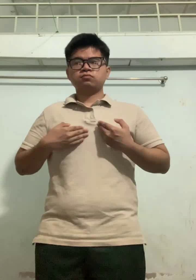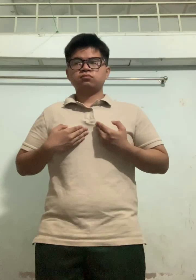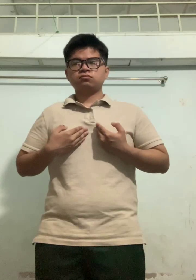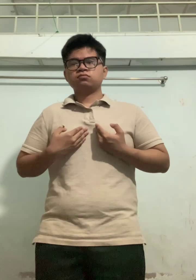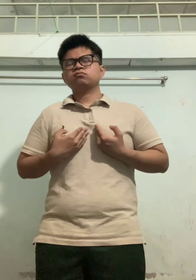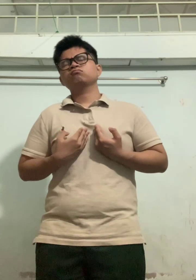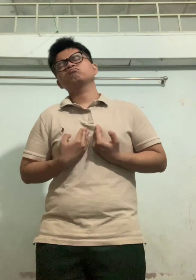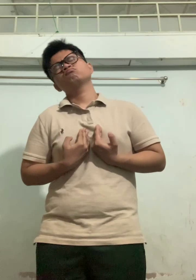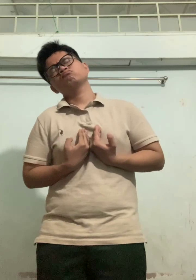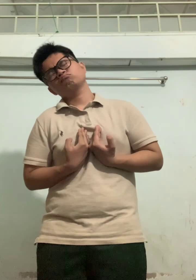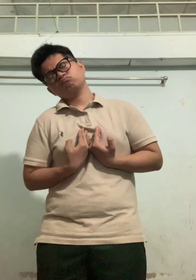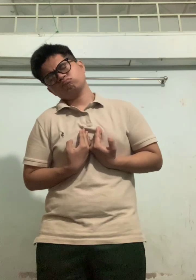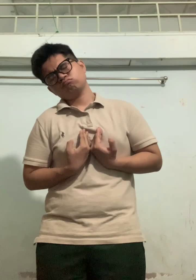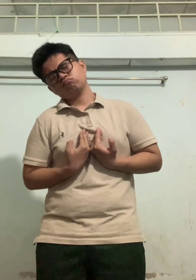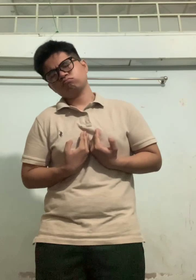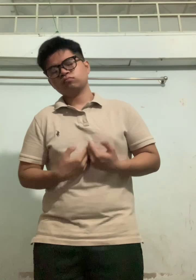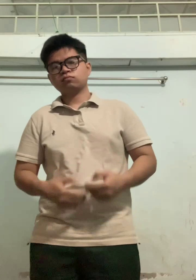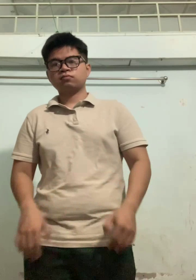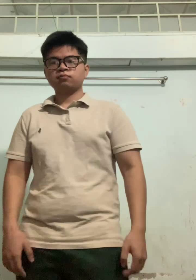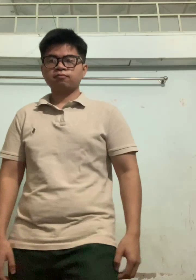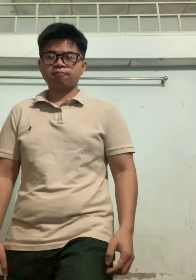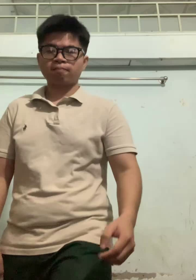met moi